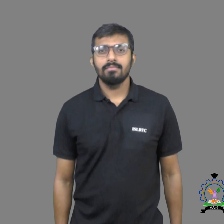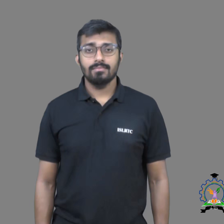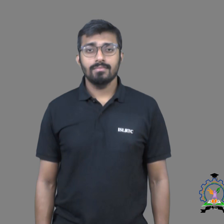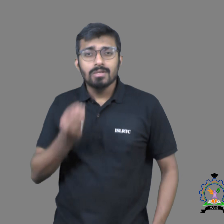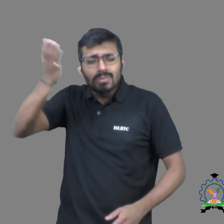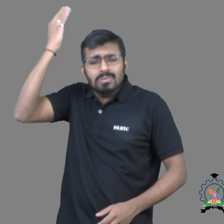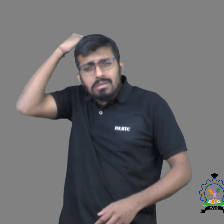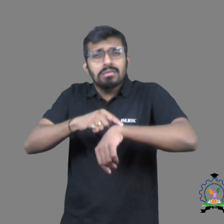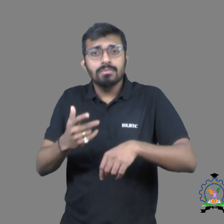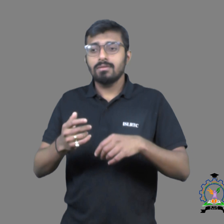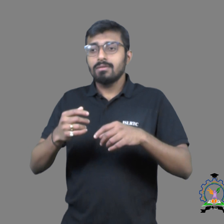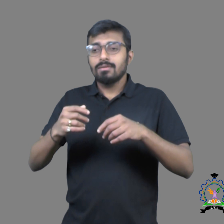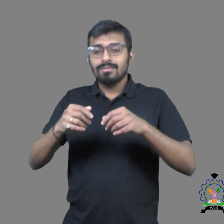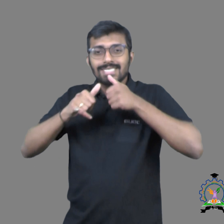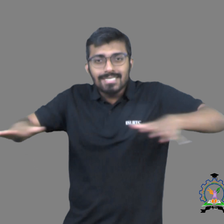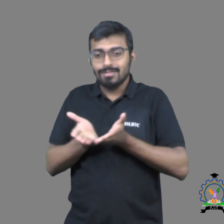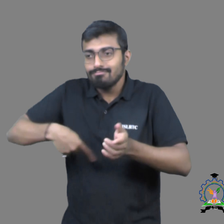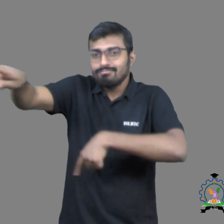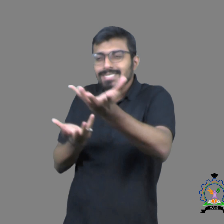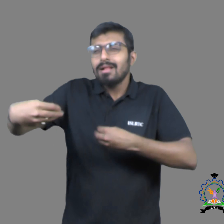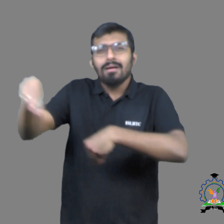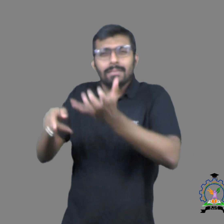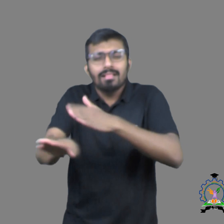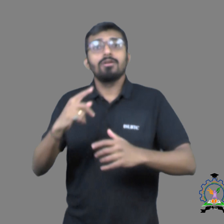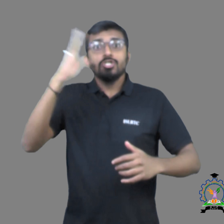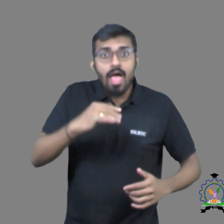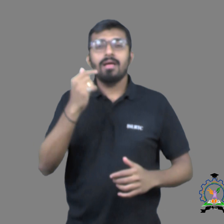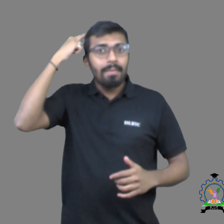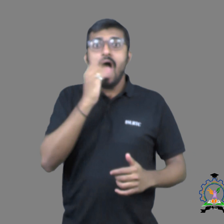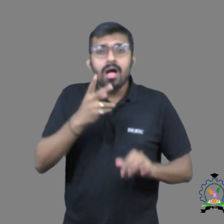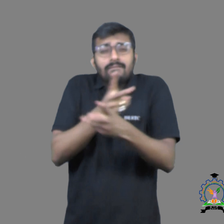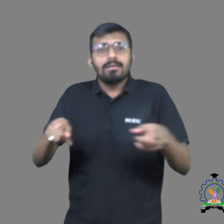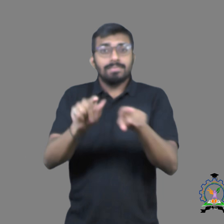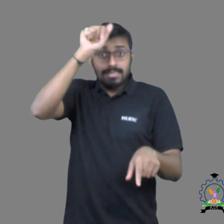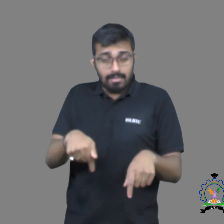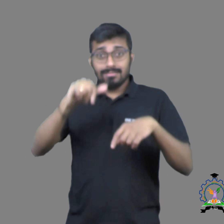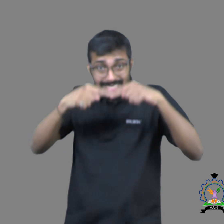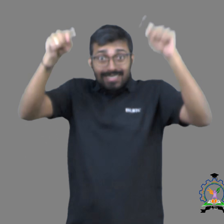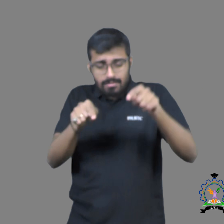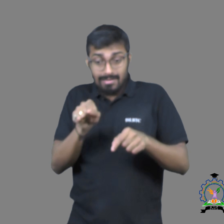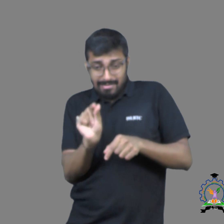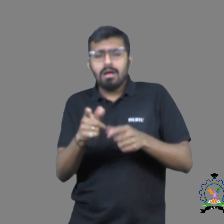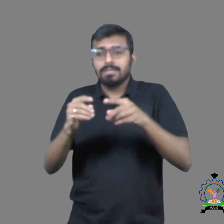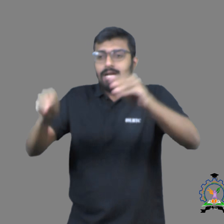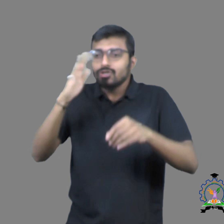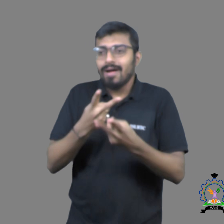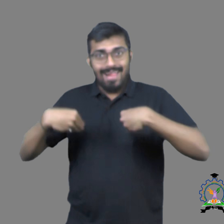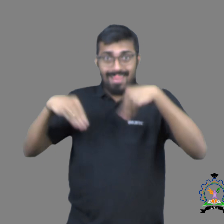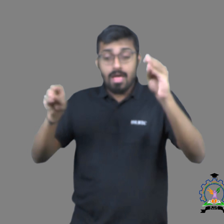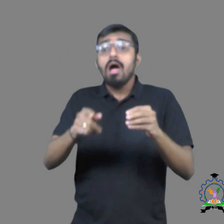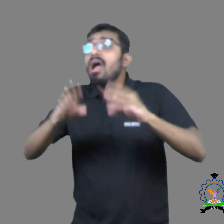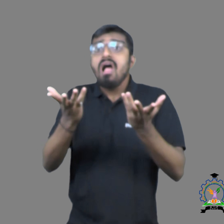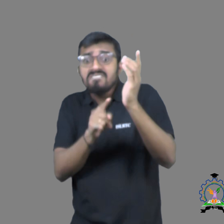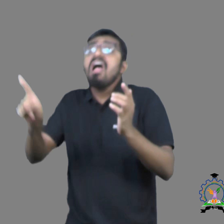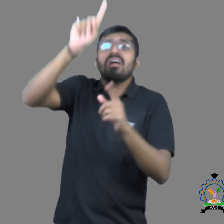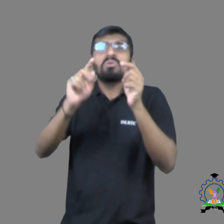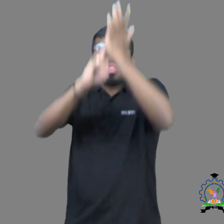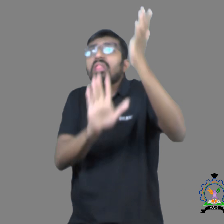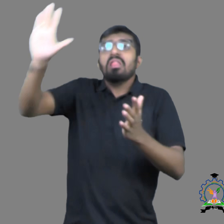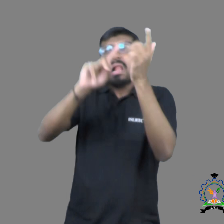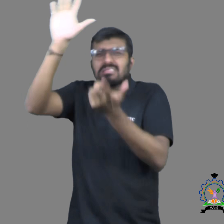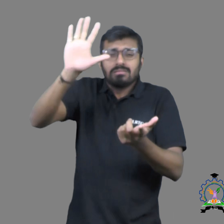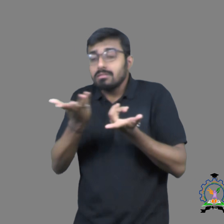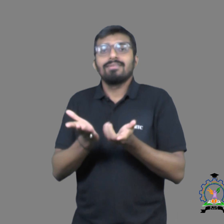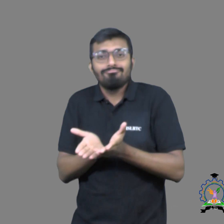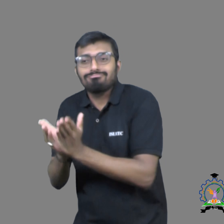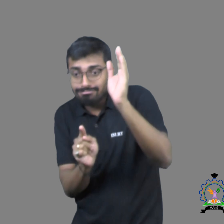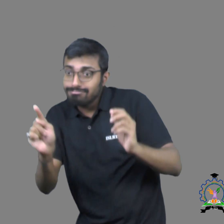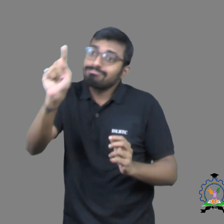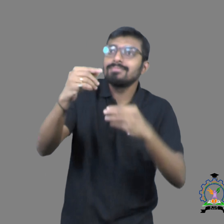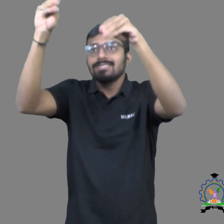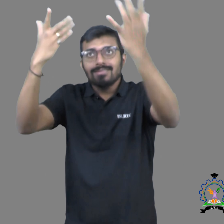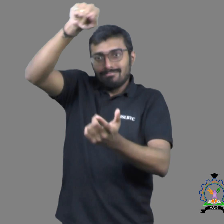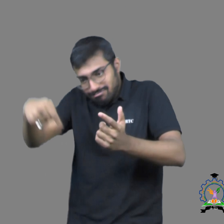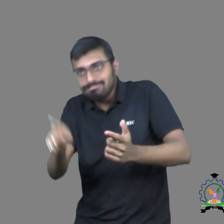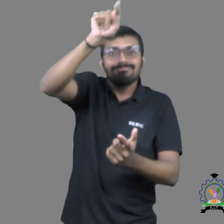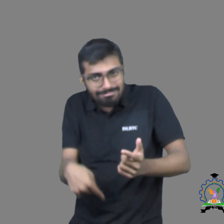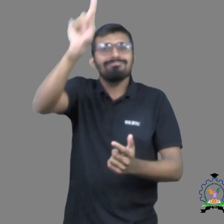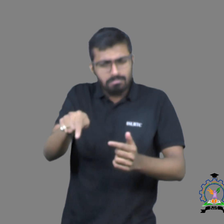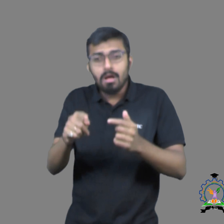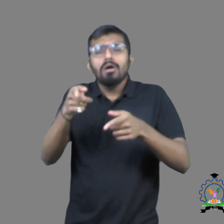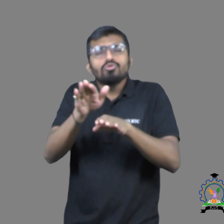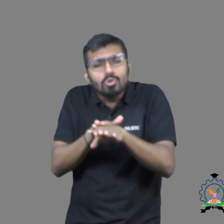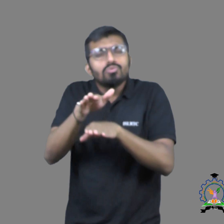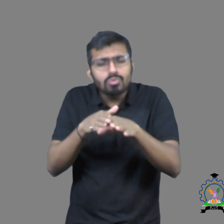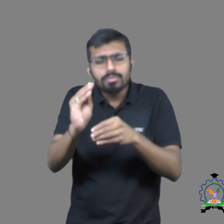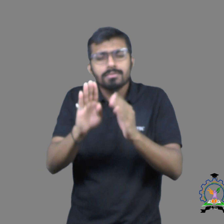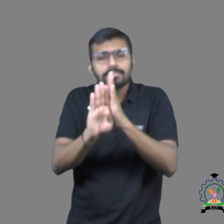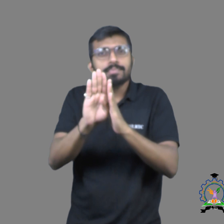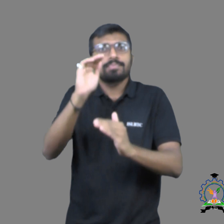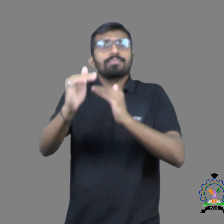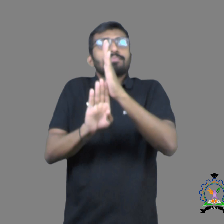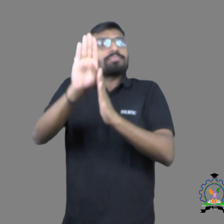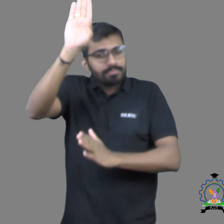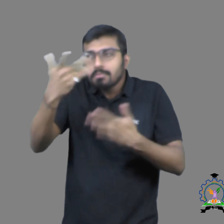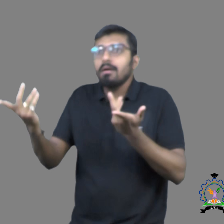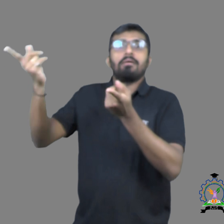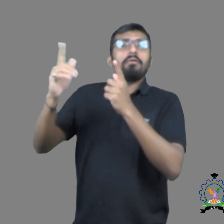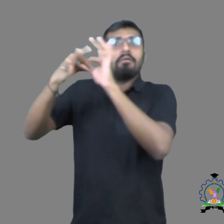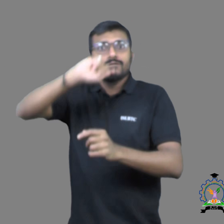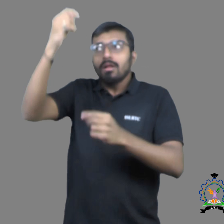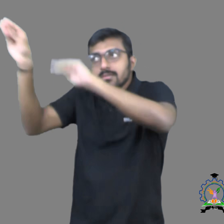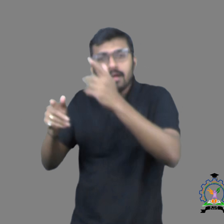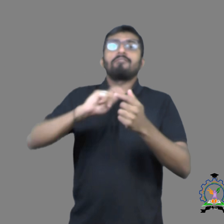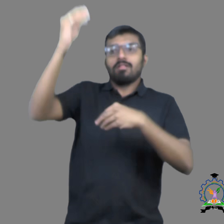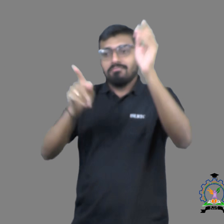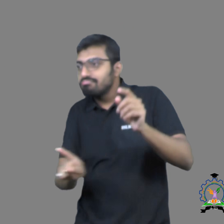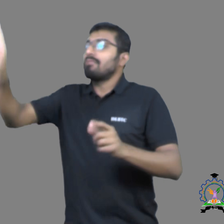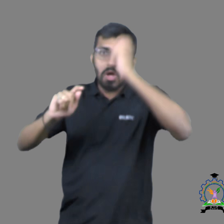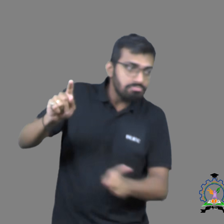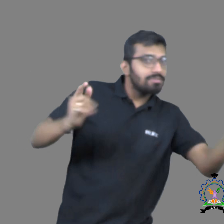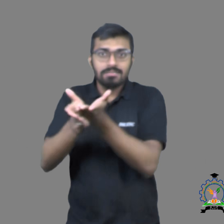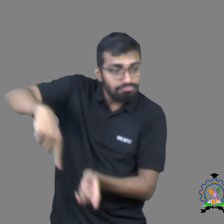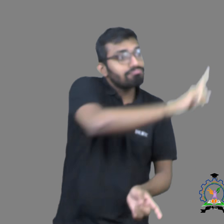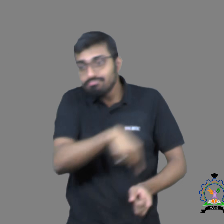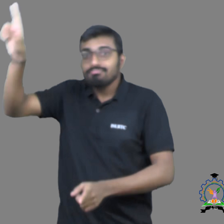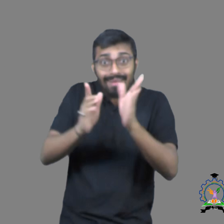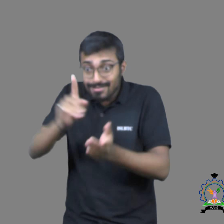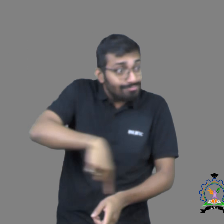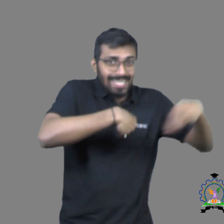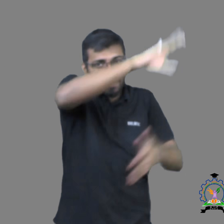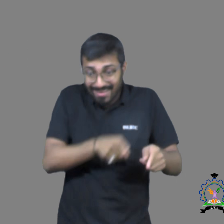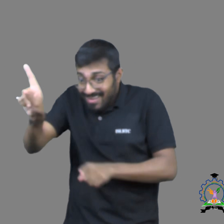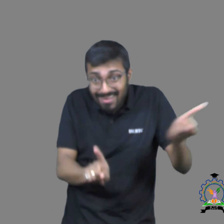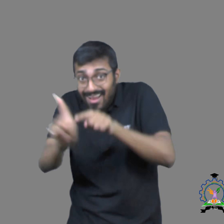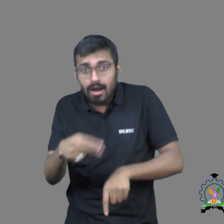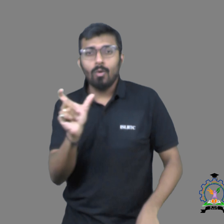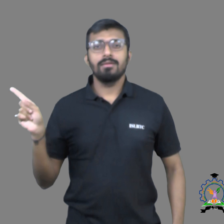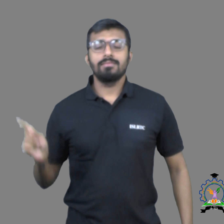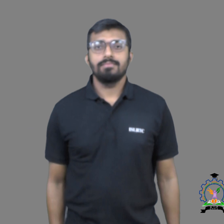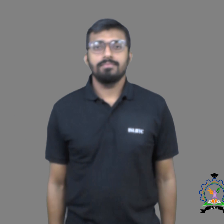Spice Routes